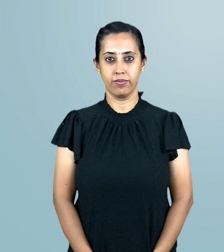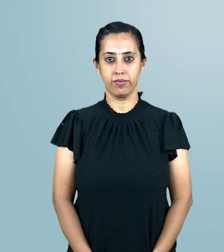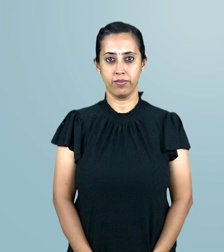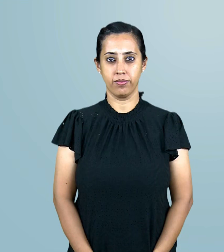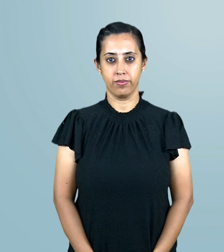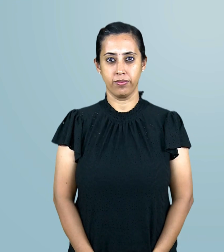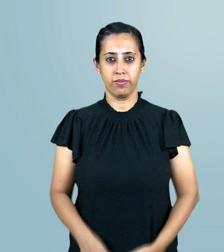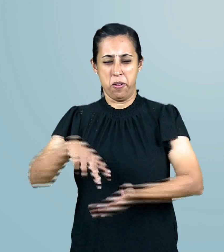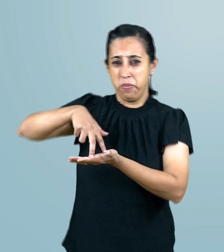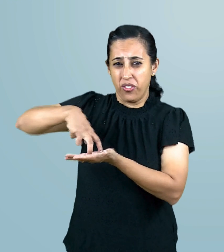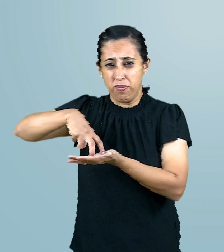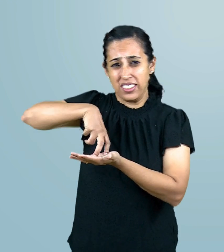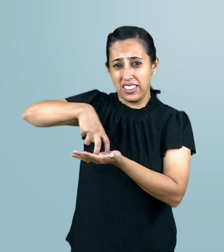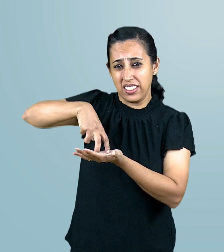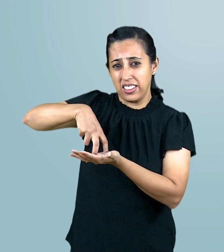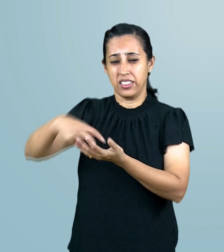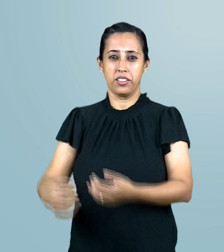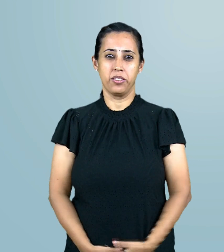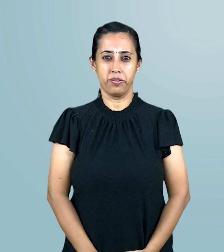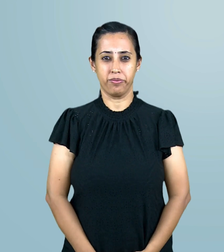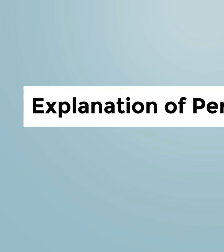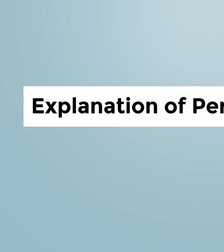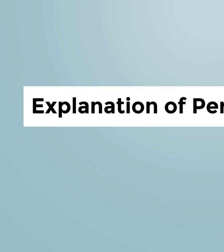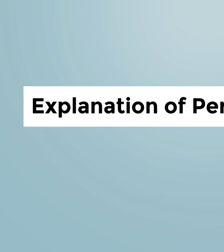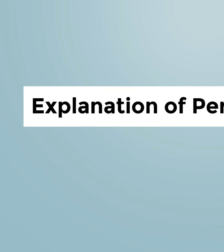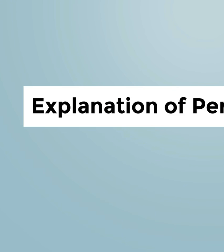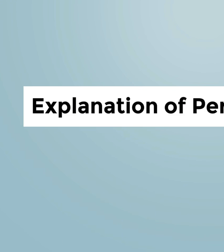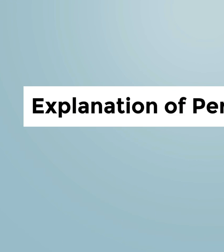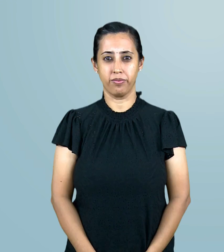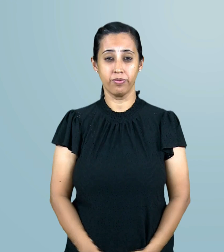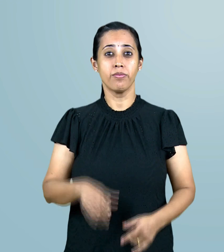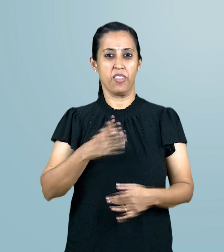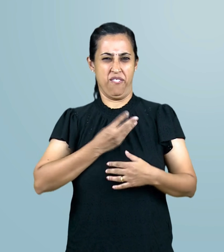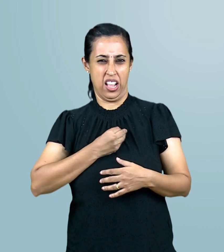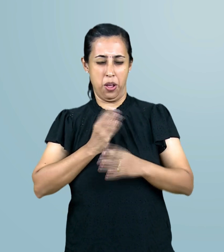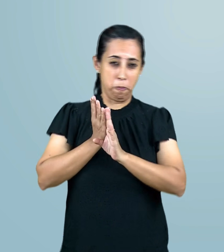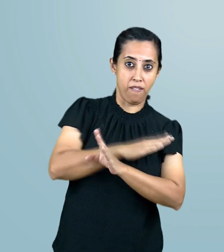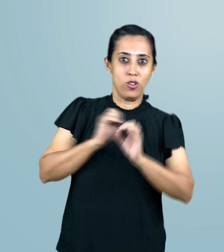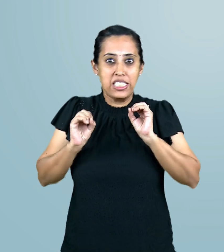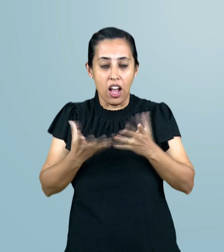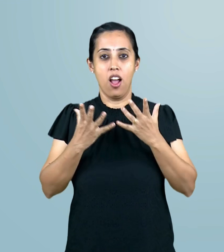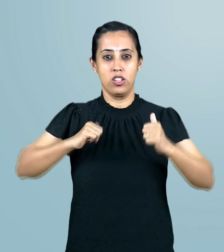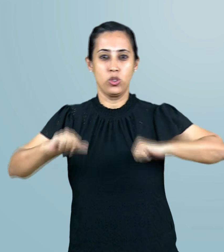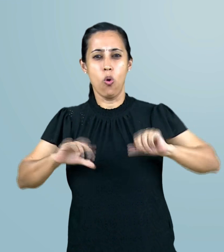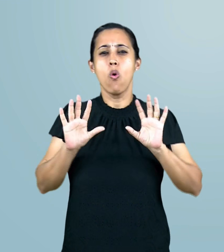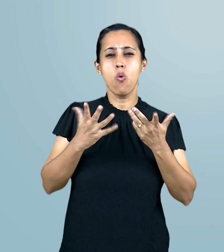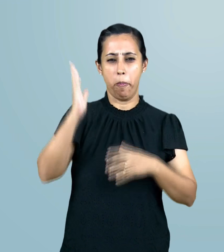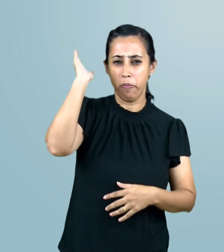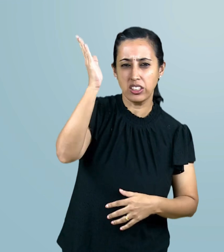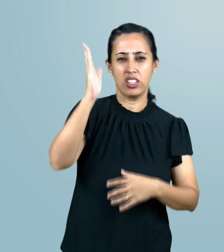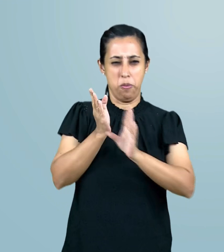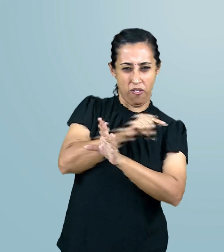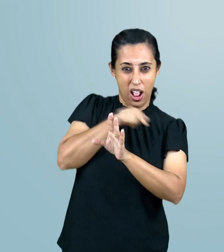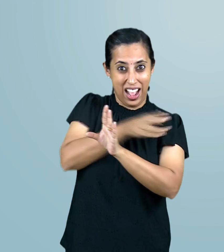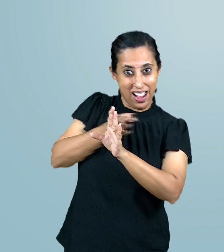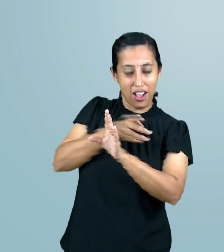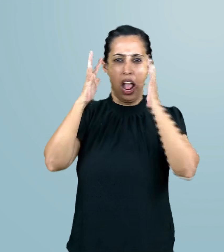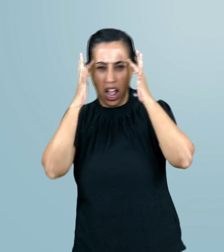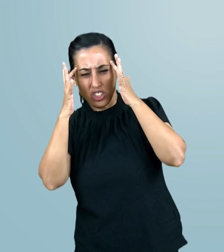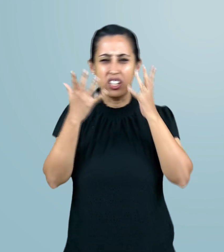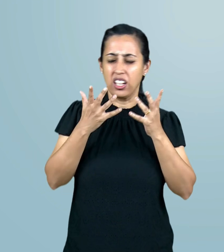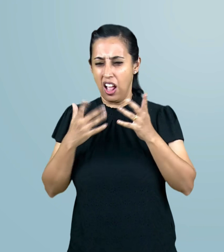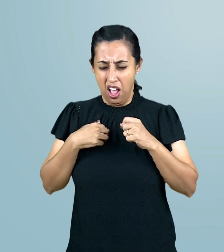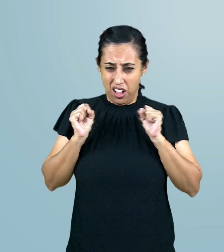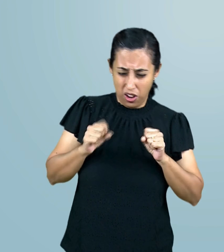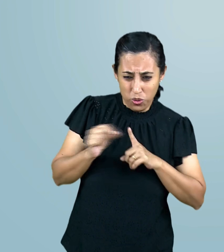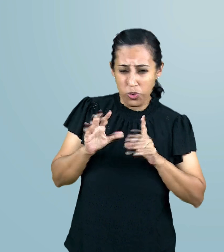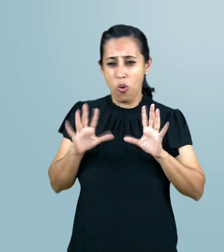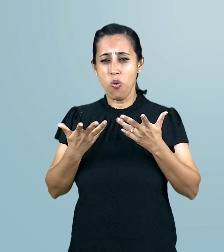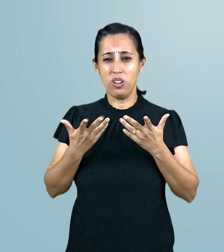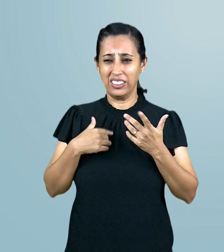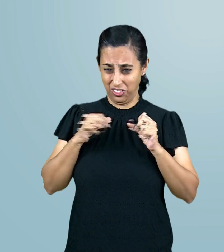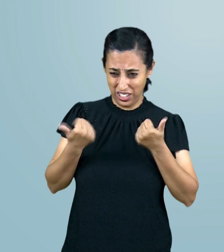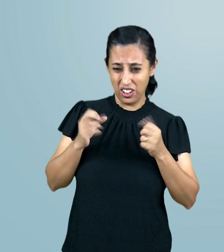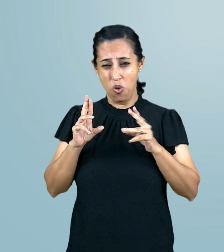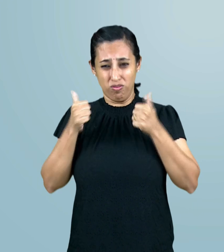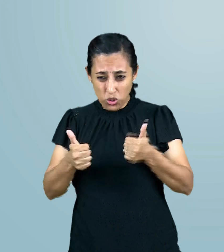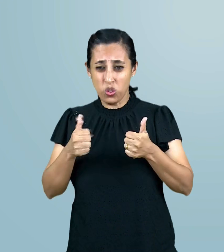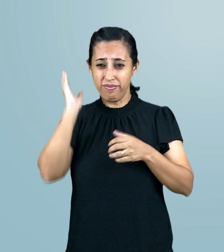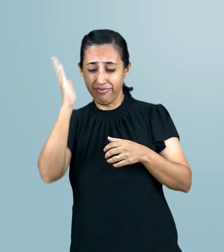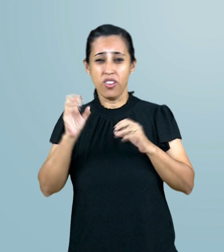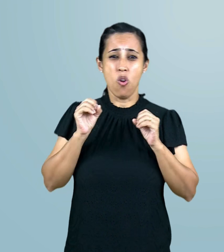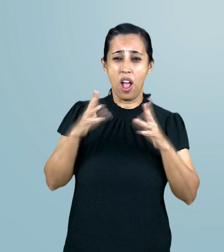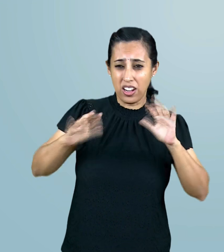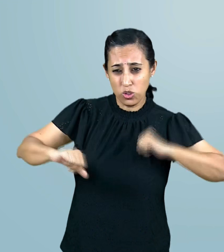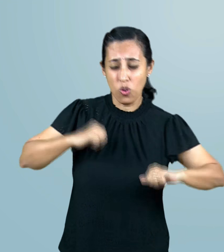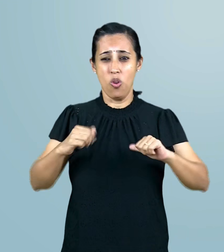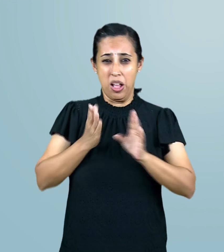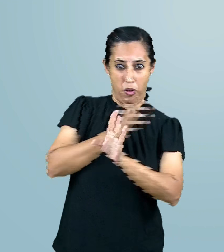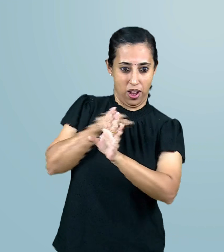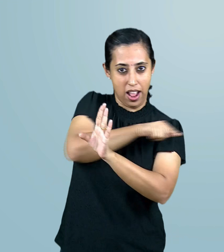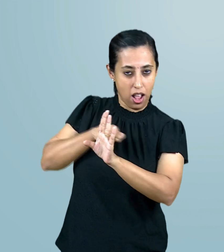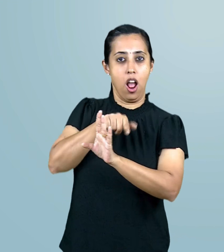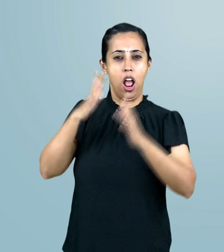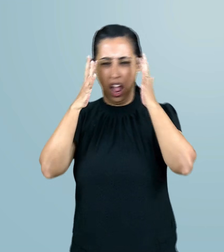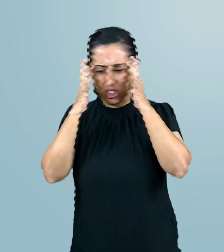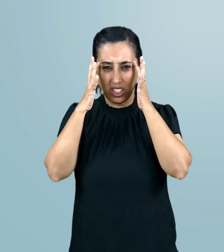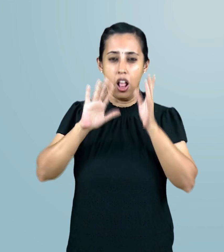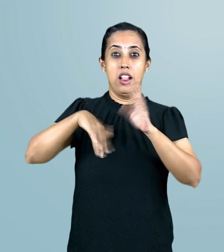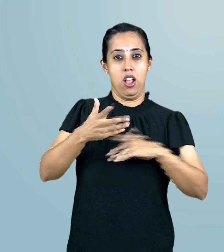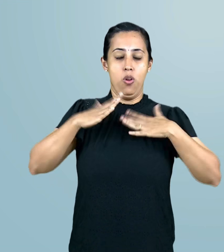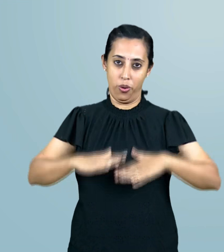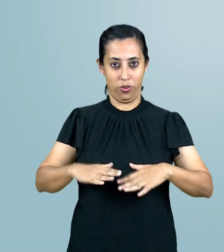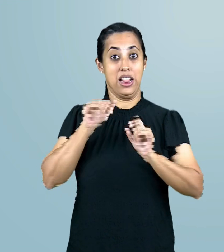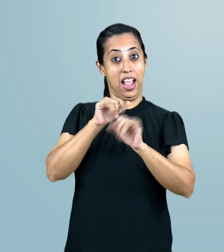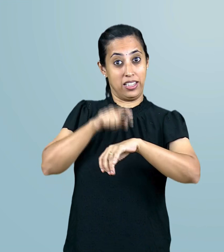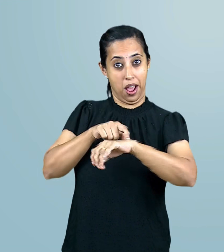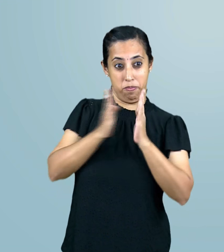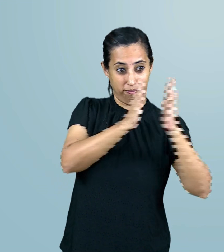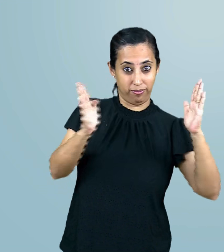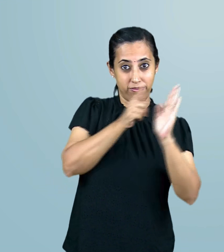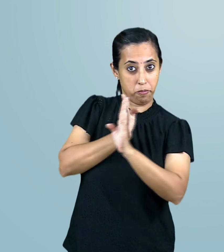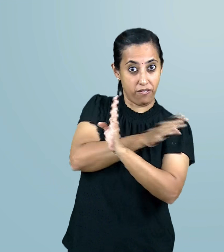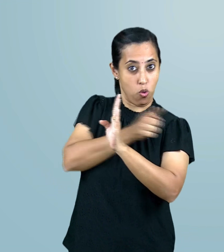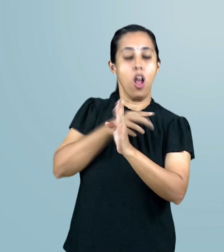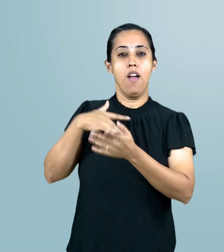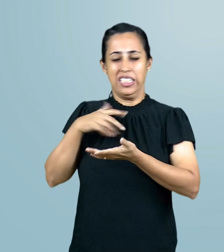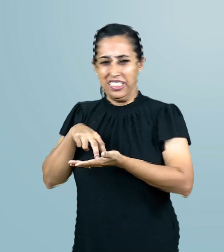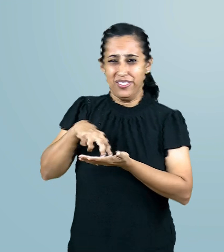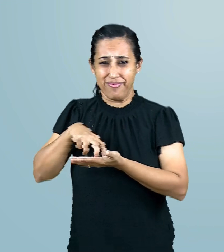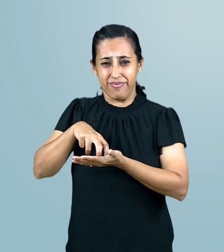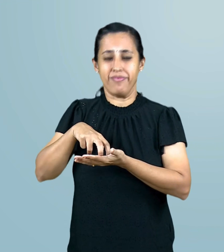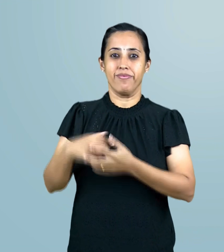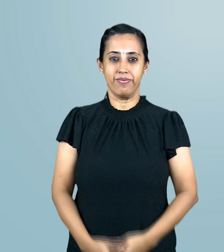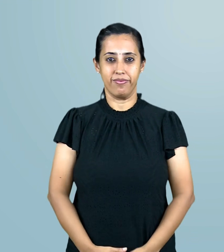Performance anxiety